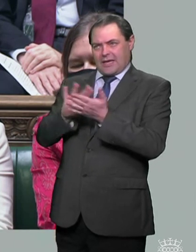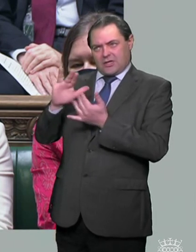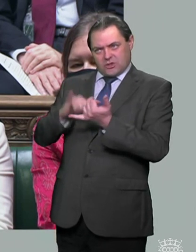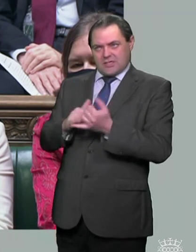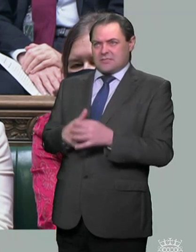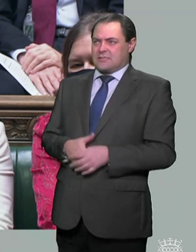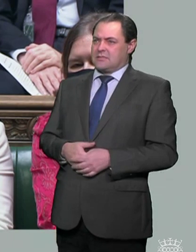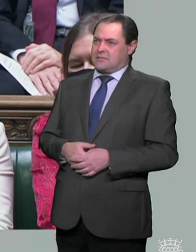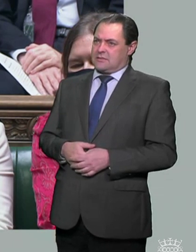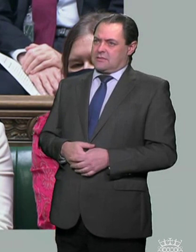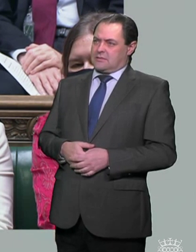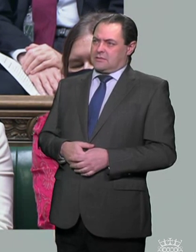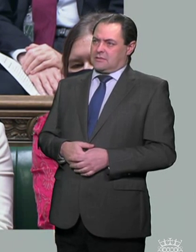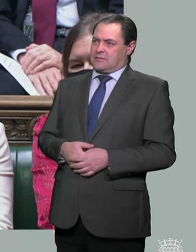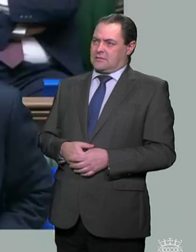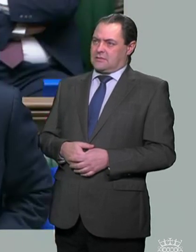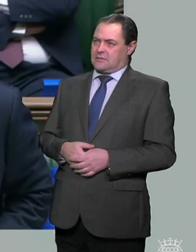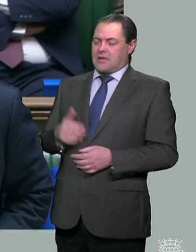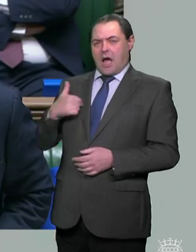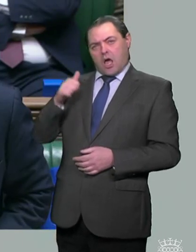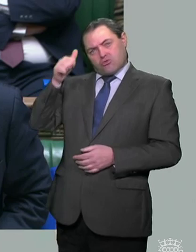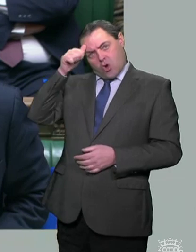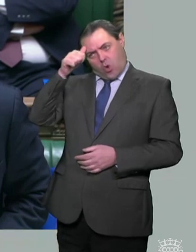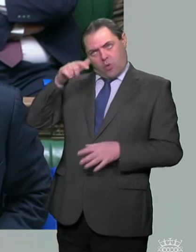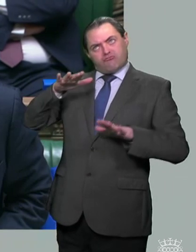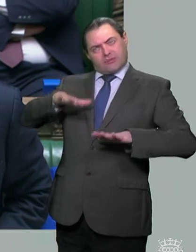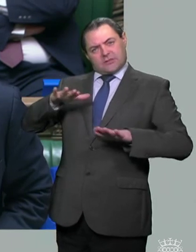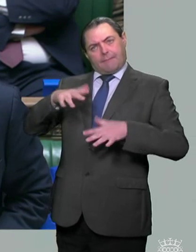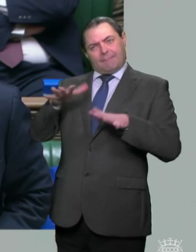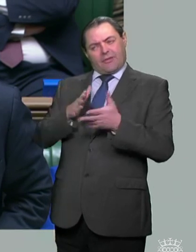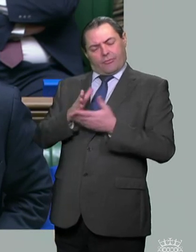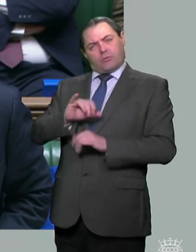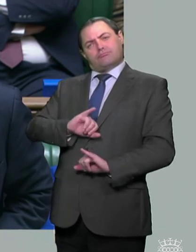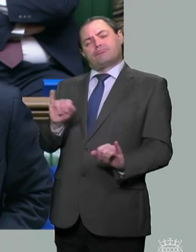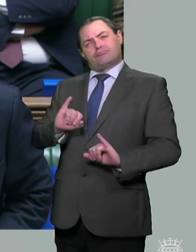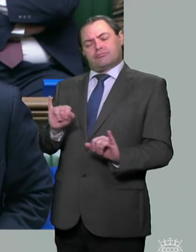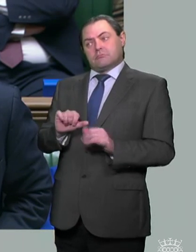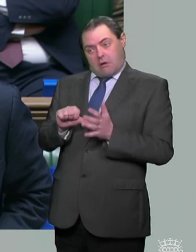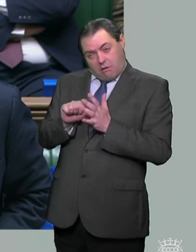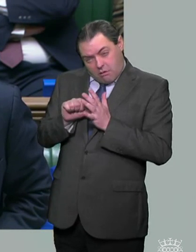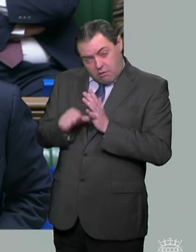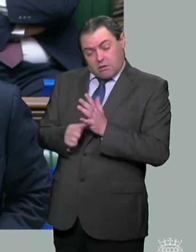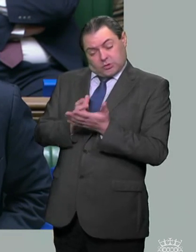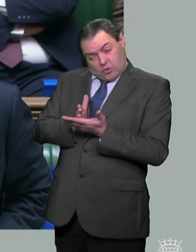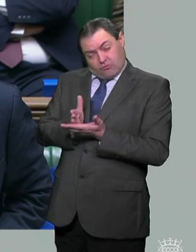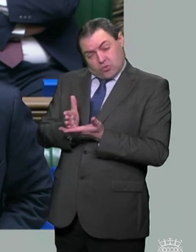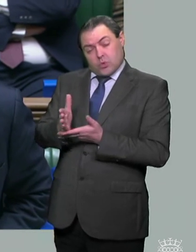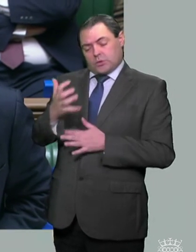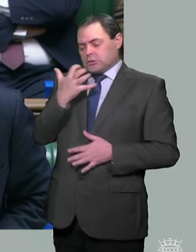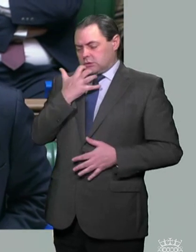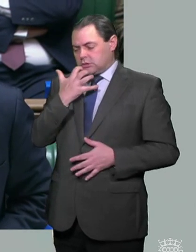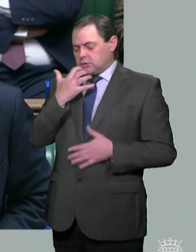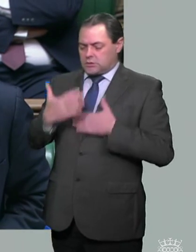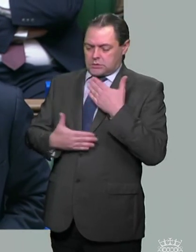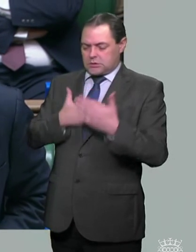I thank her for her service in the NHS. I know how much this country has been through and I know how difficult it has been.